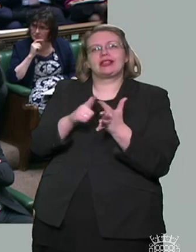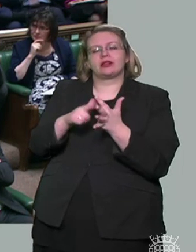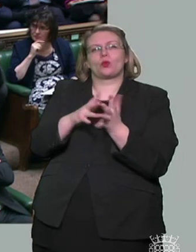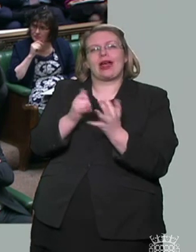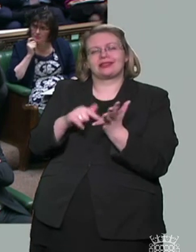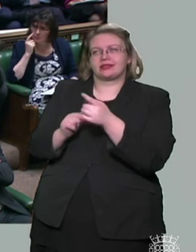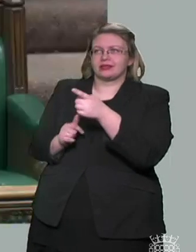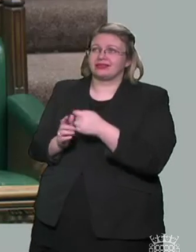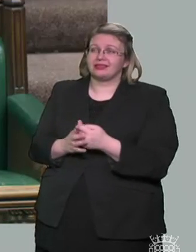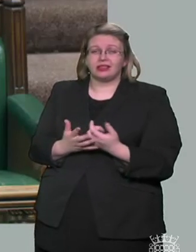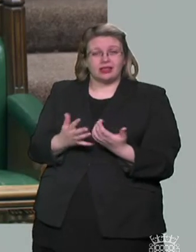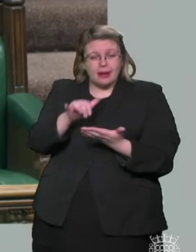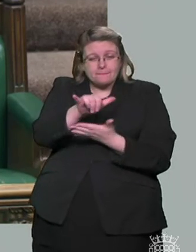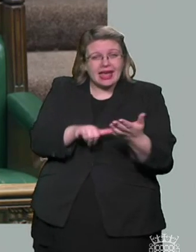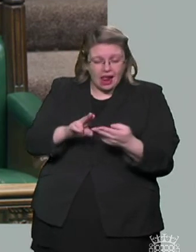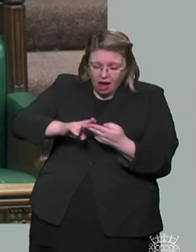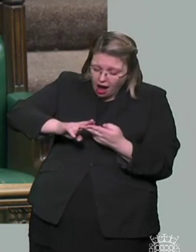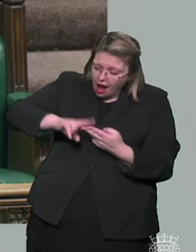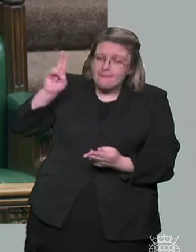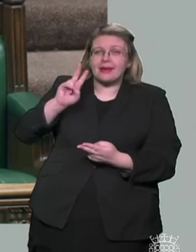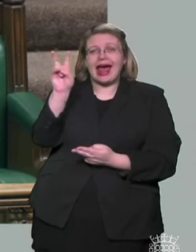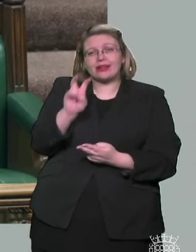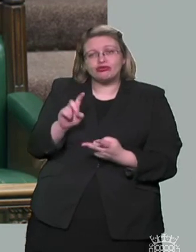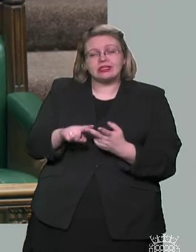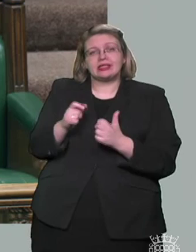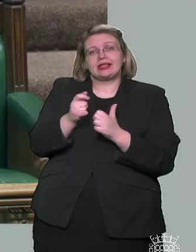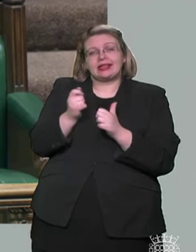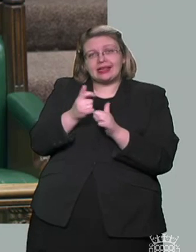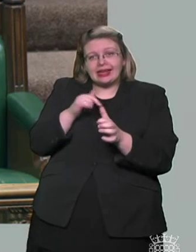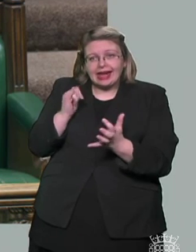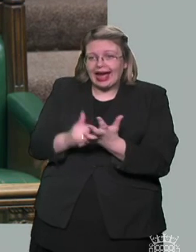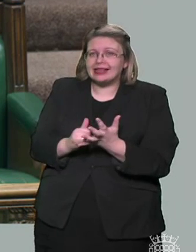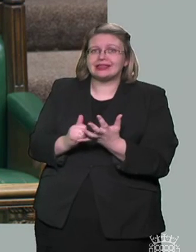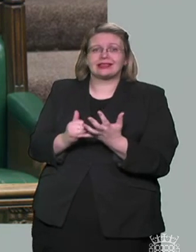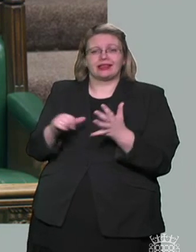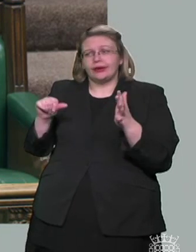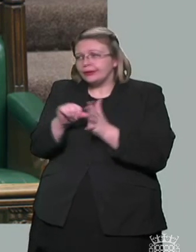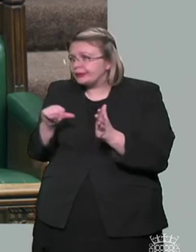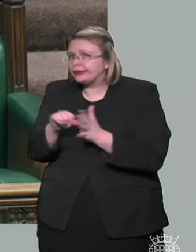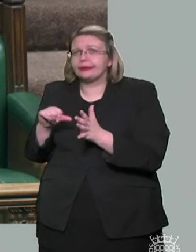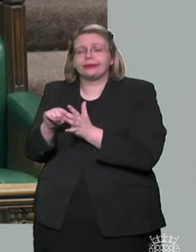The “just about managing” are no longer managing; they are coming to surgeries and queuing at food banks.